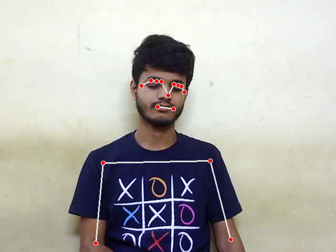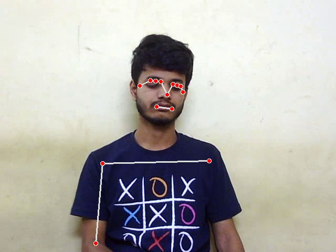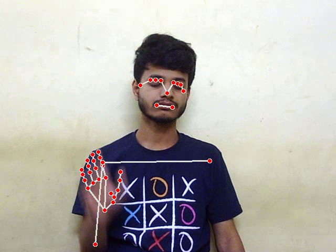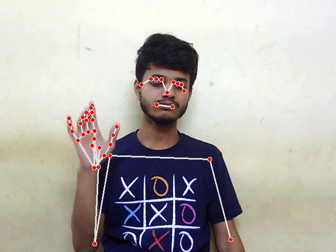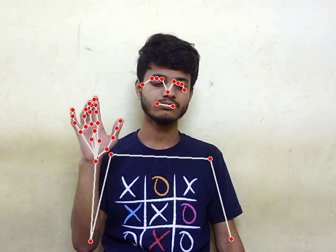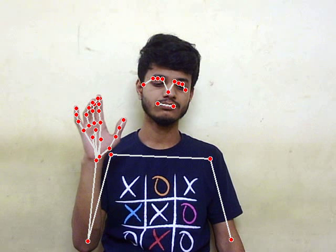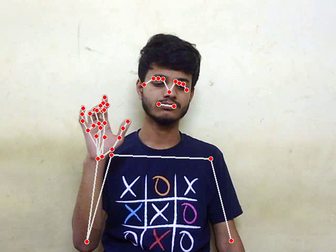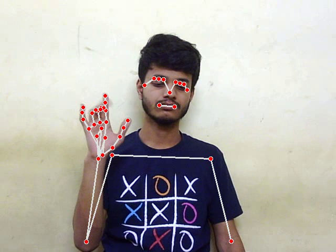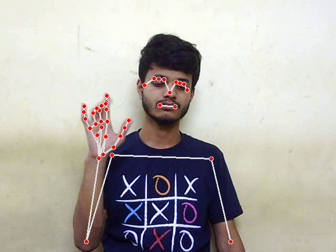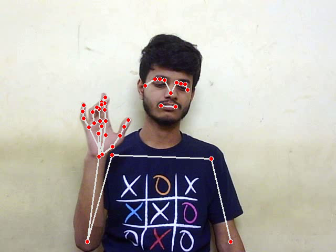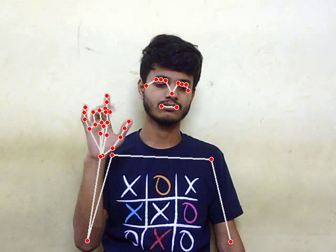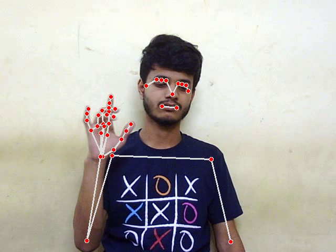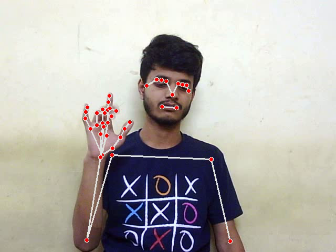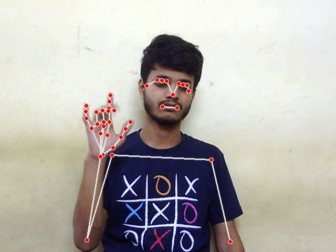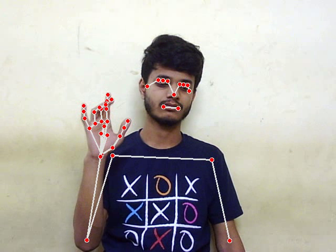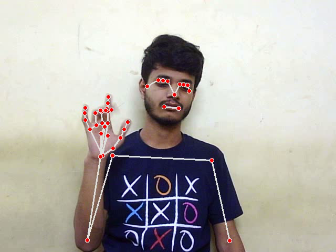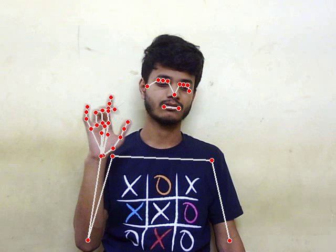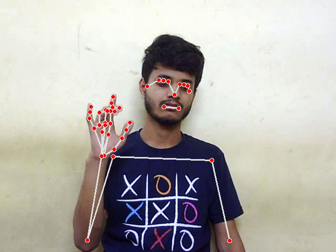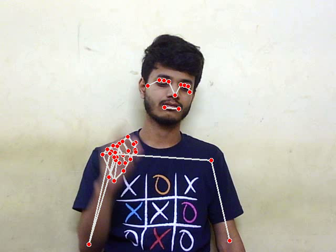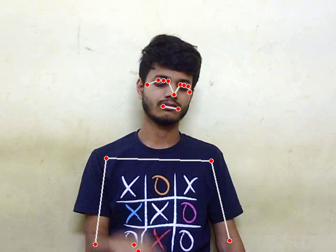why